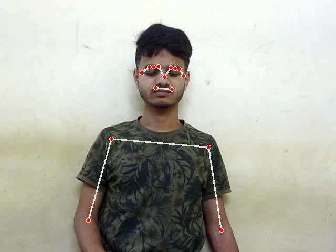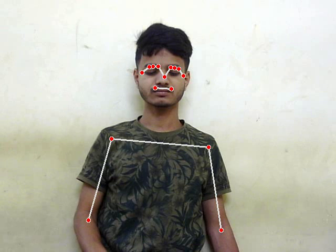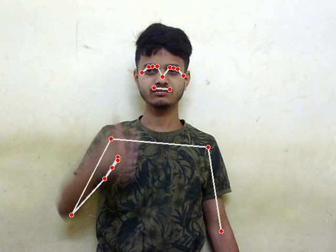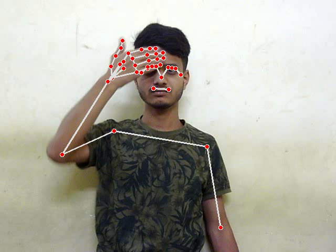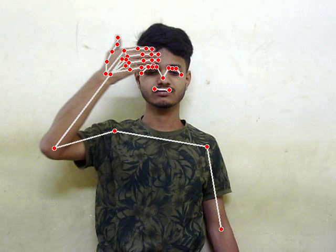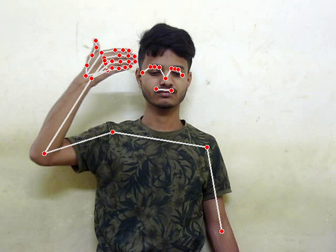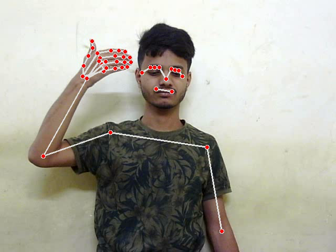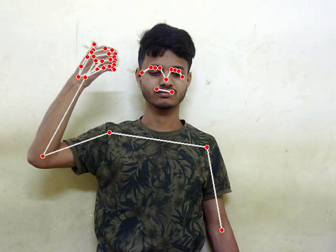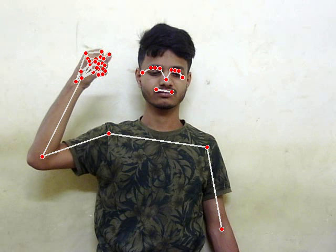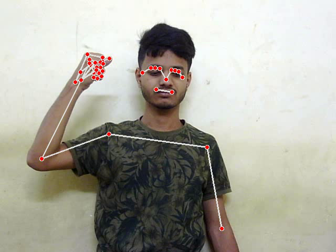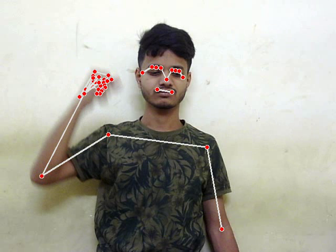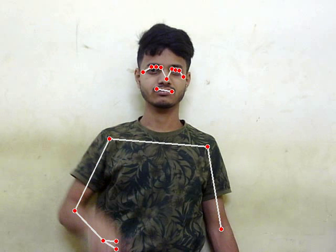forget